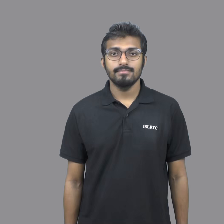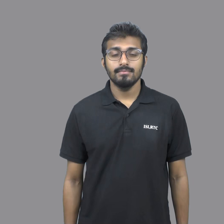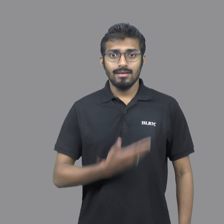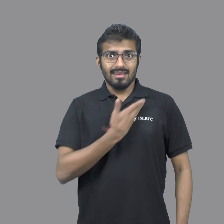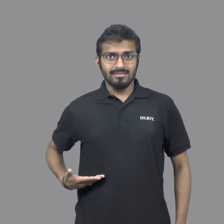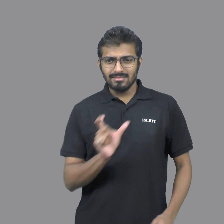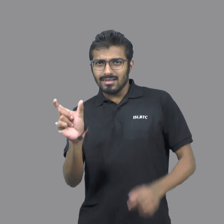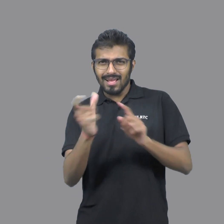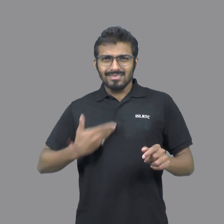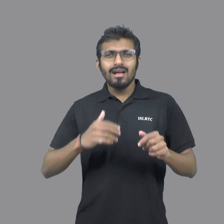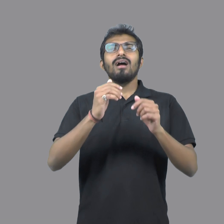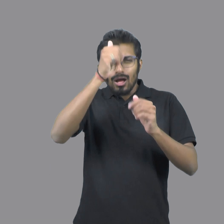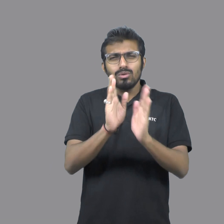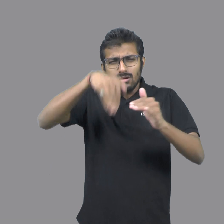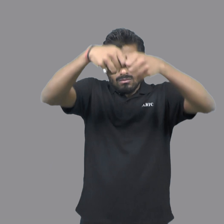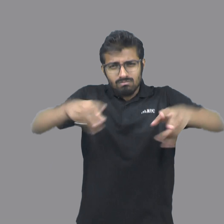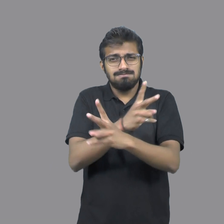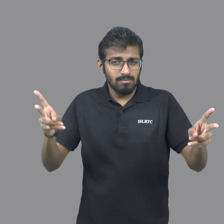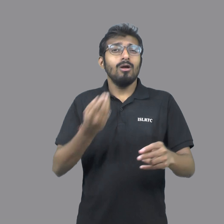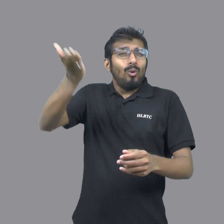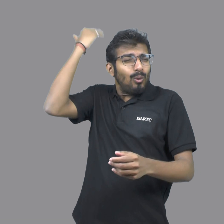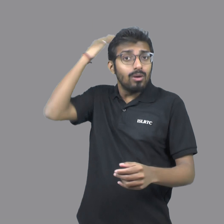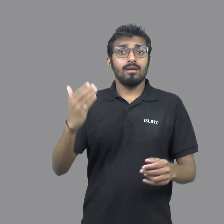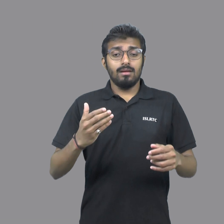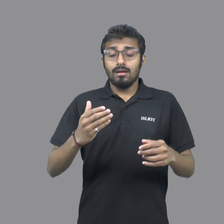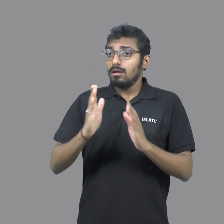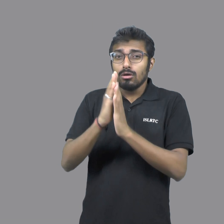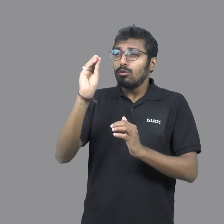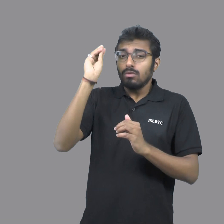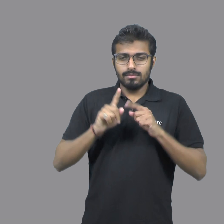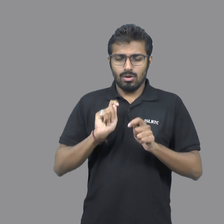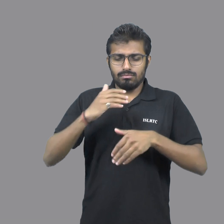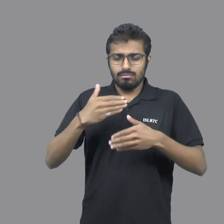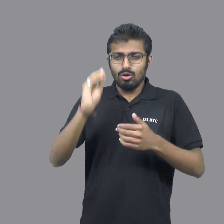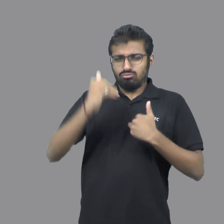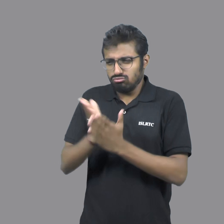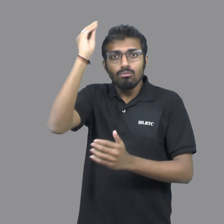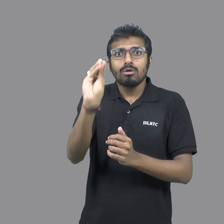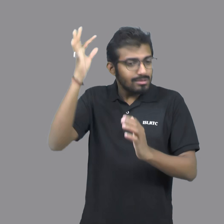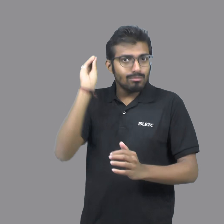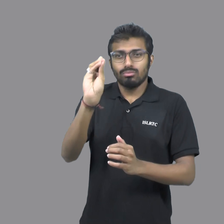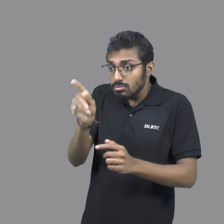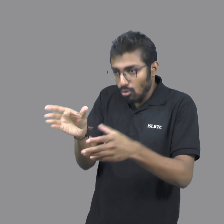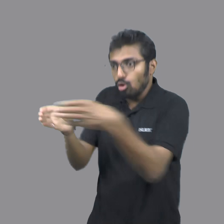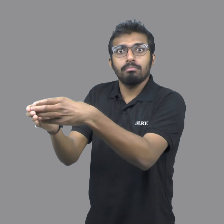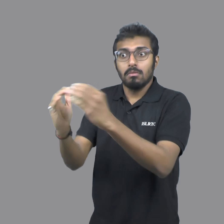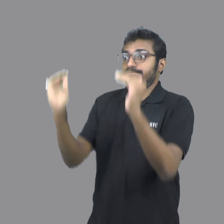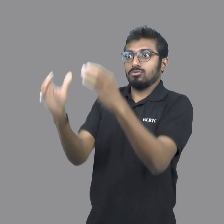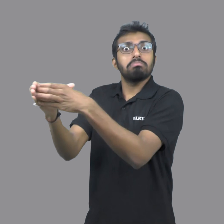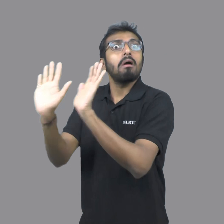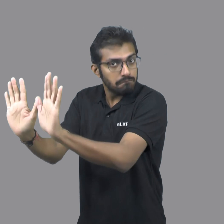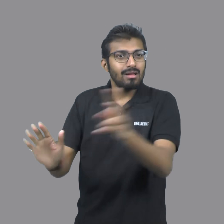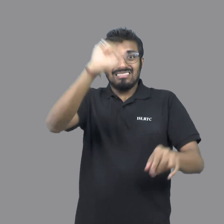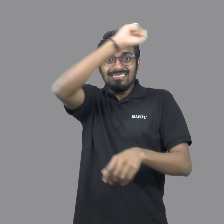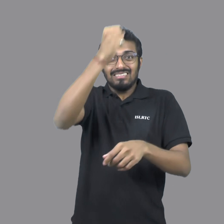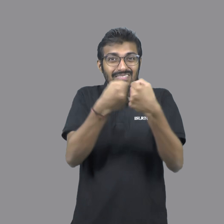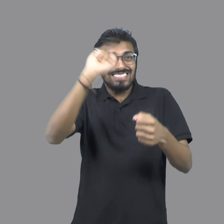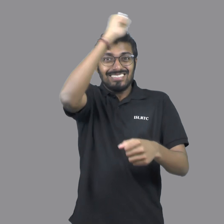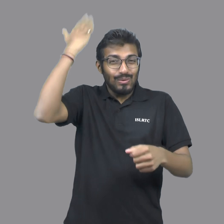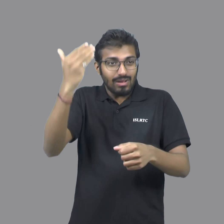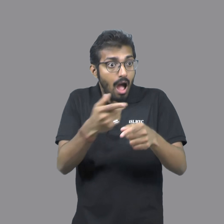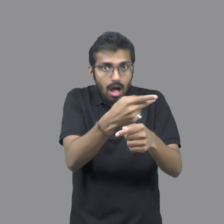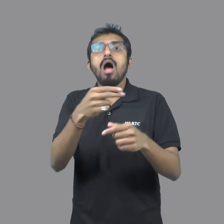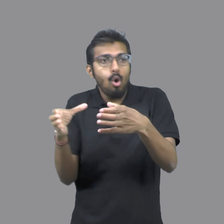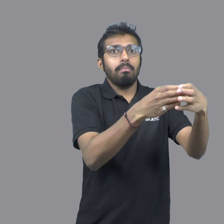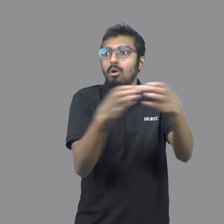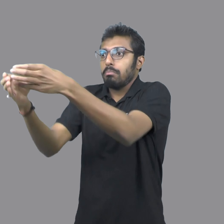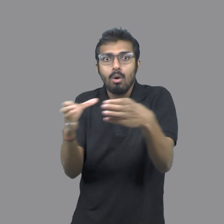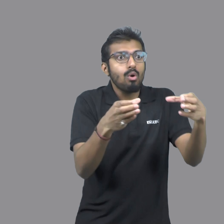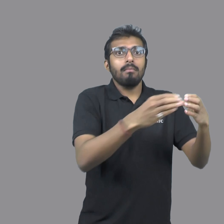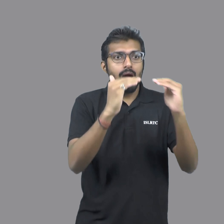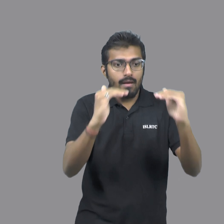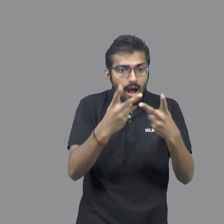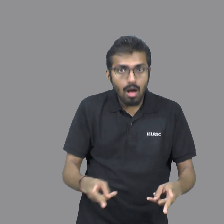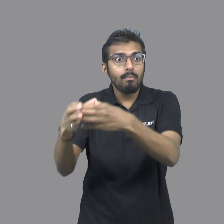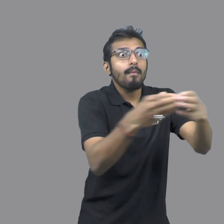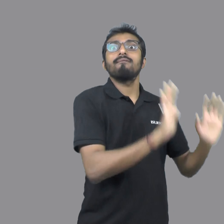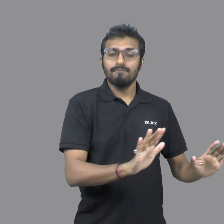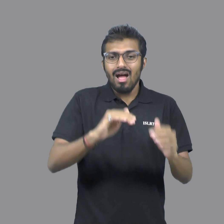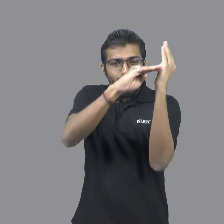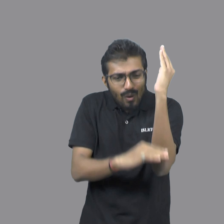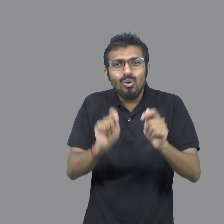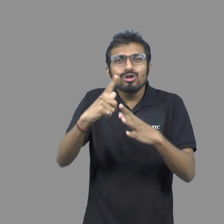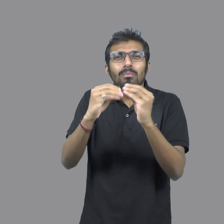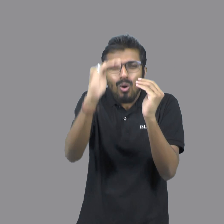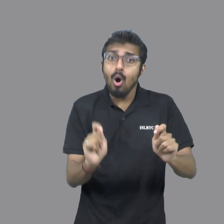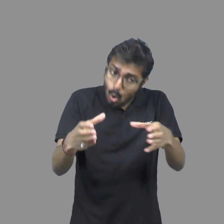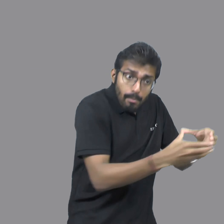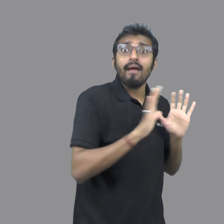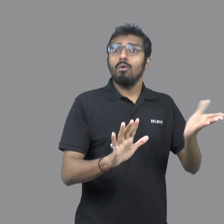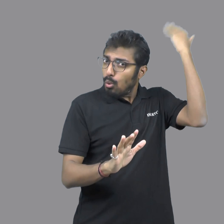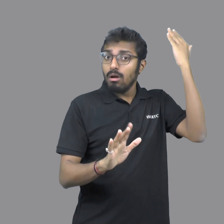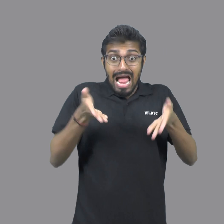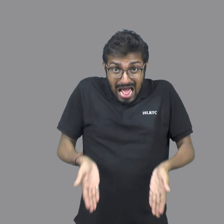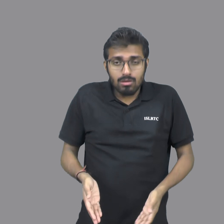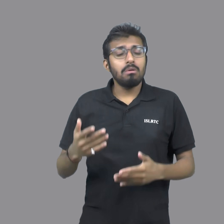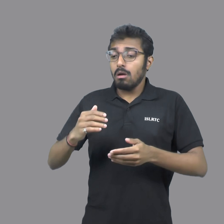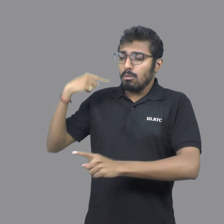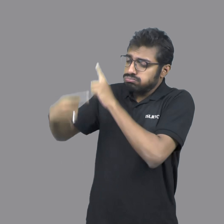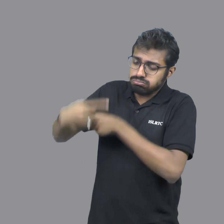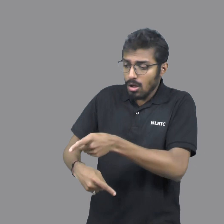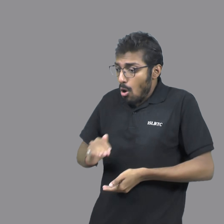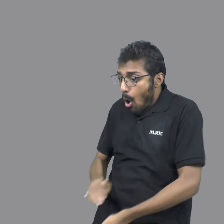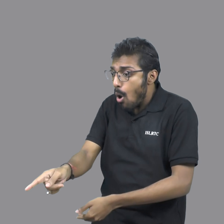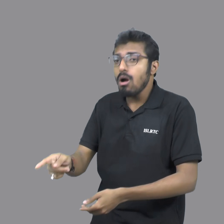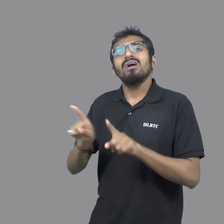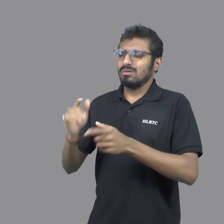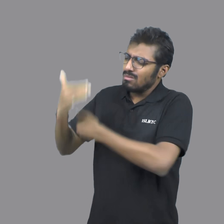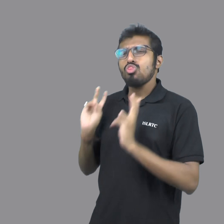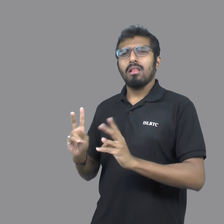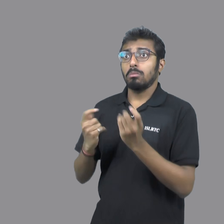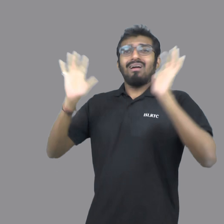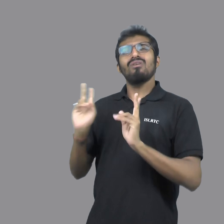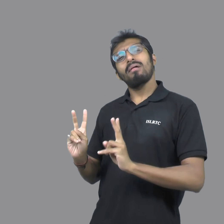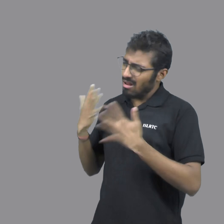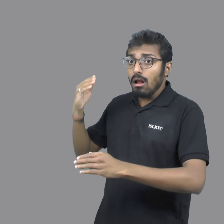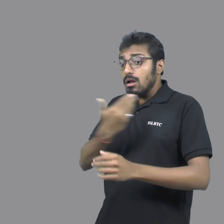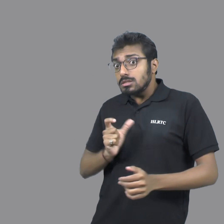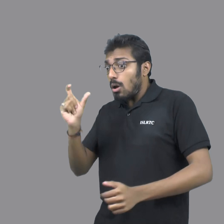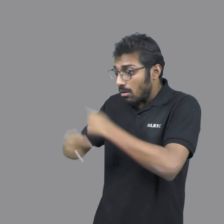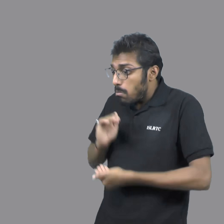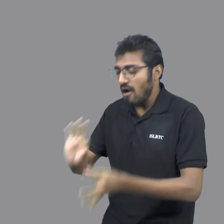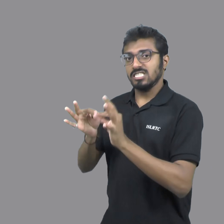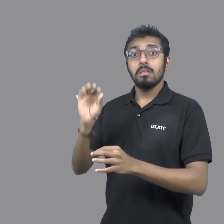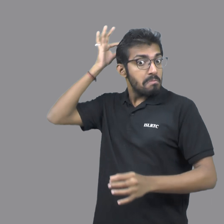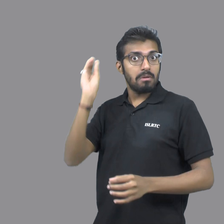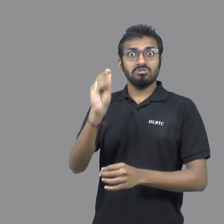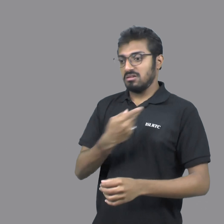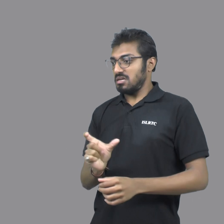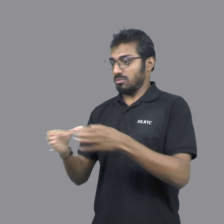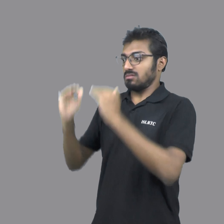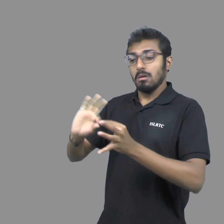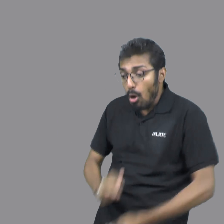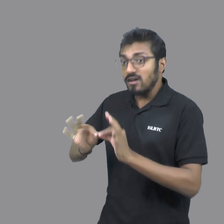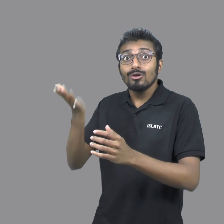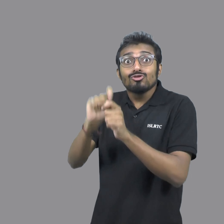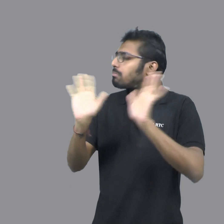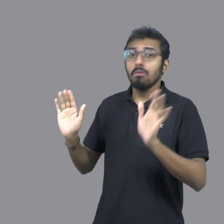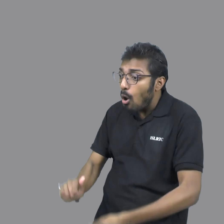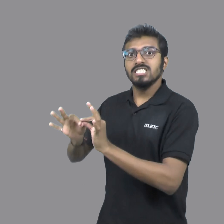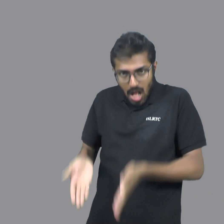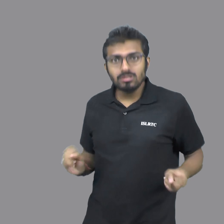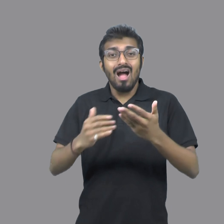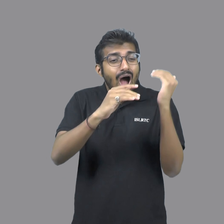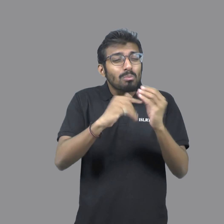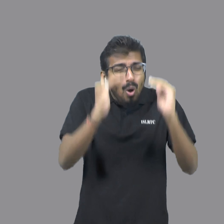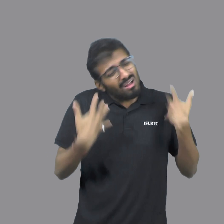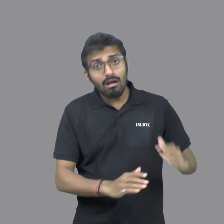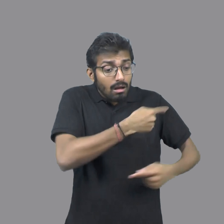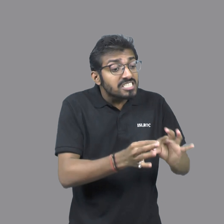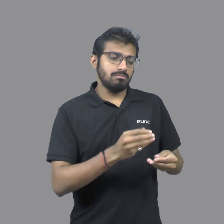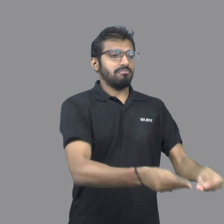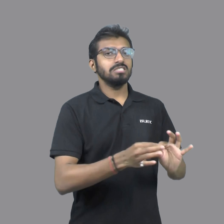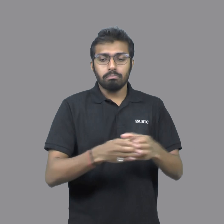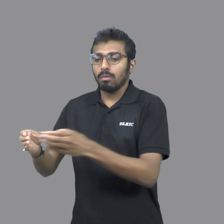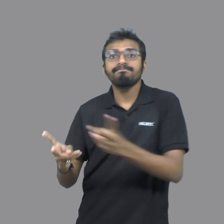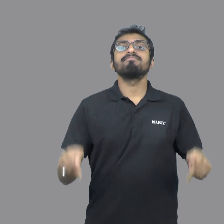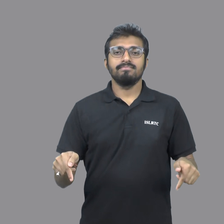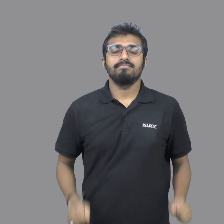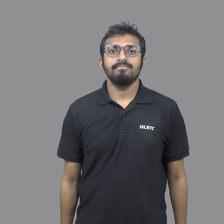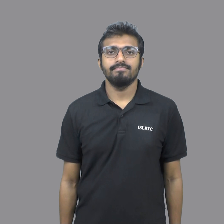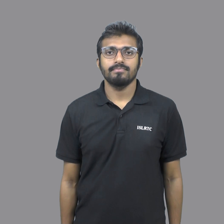Caste